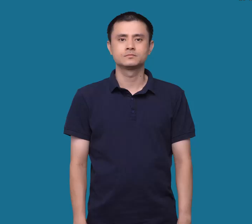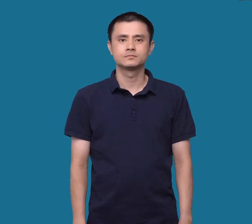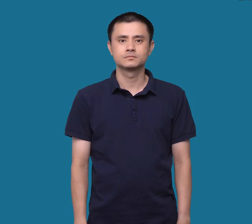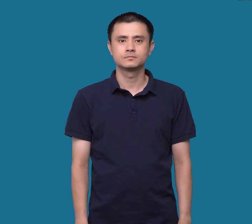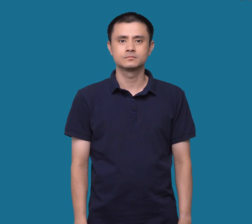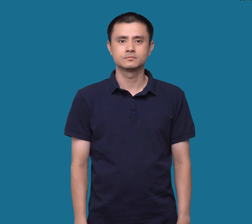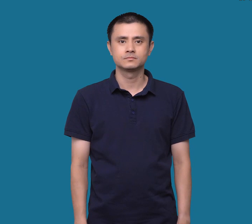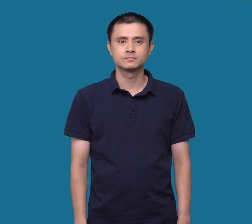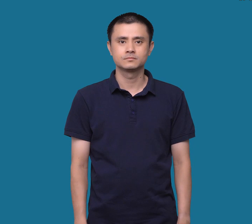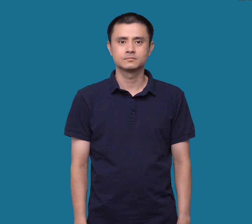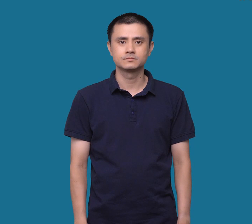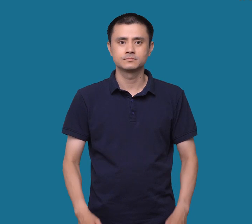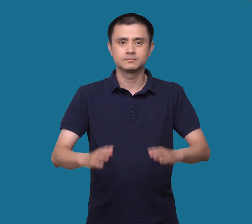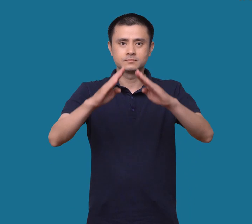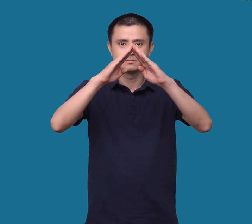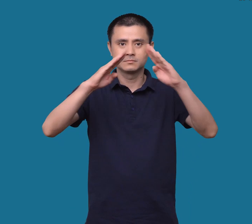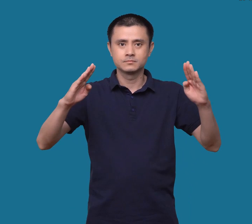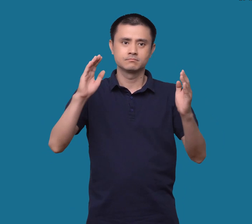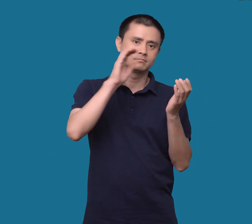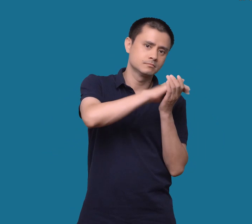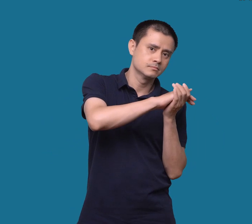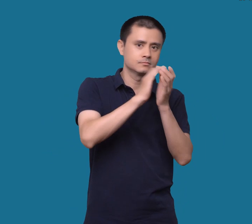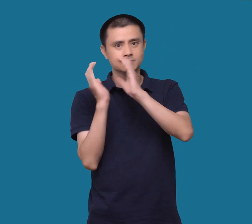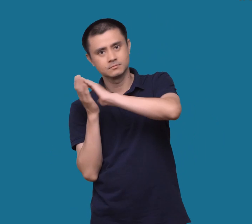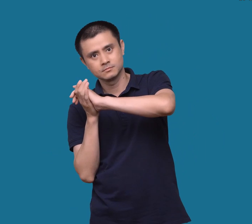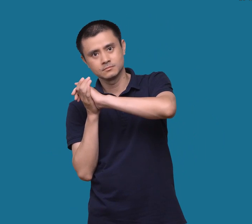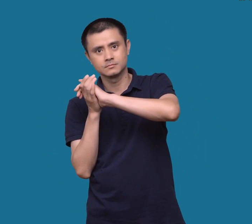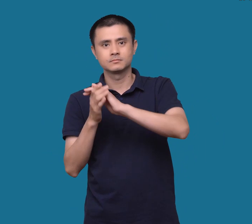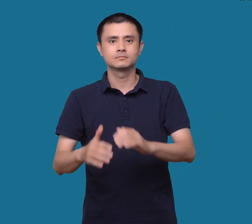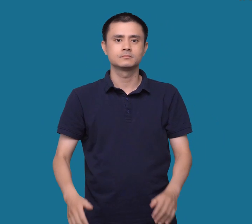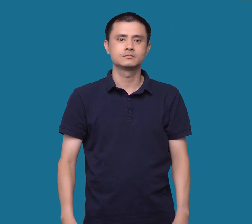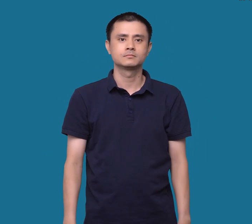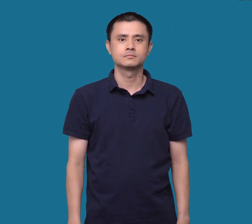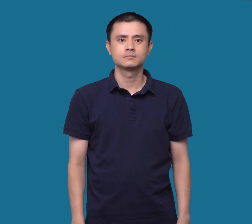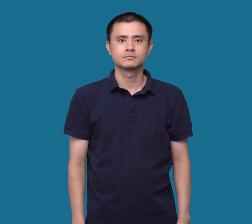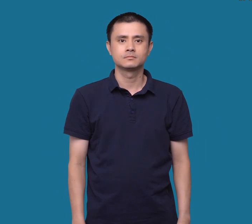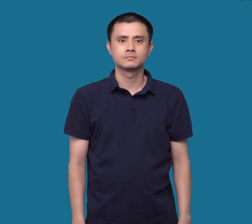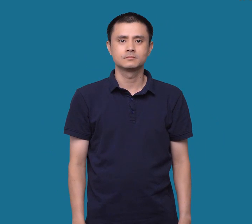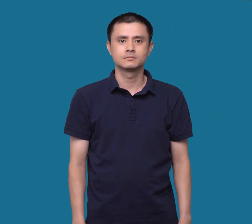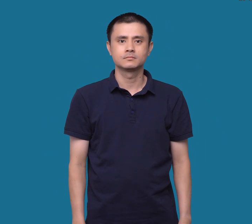trường mầm non